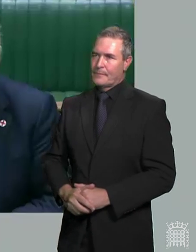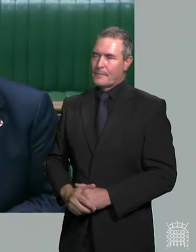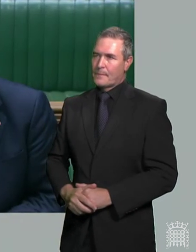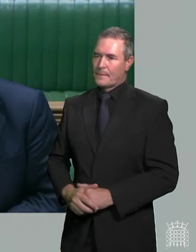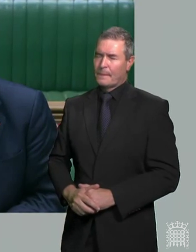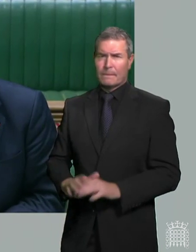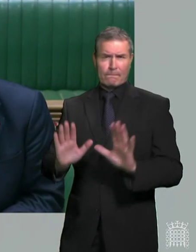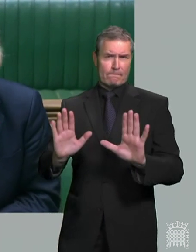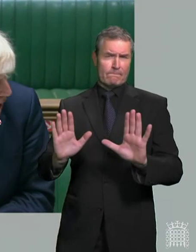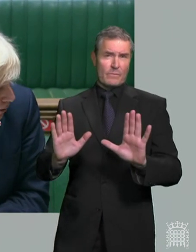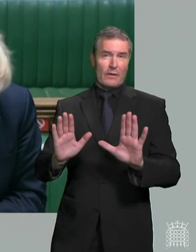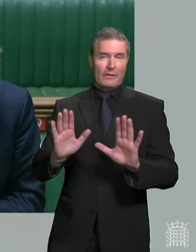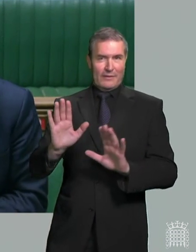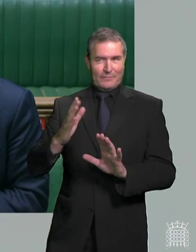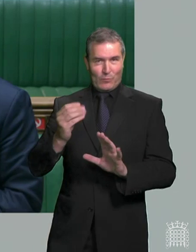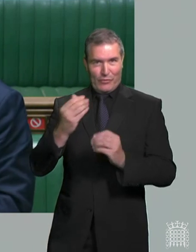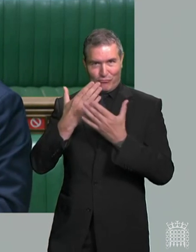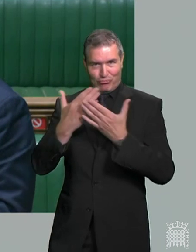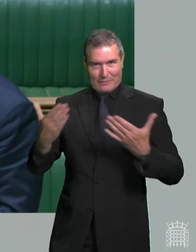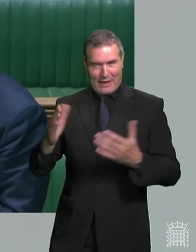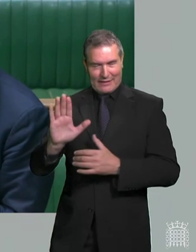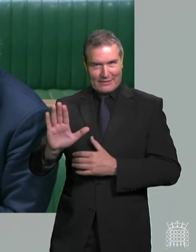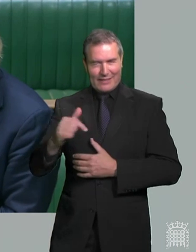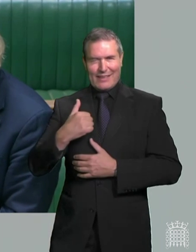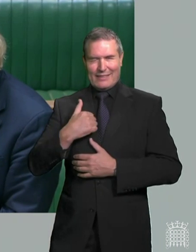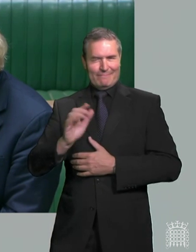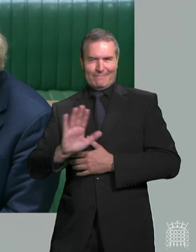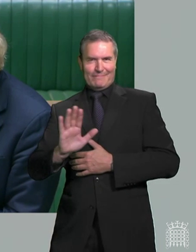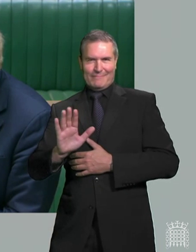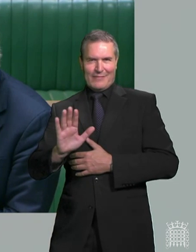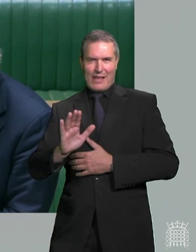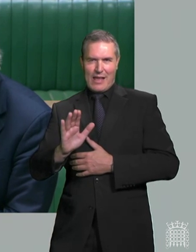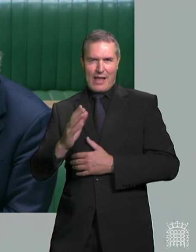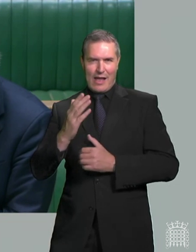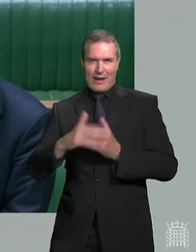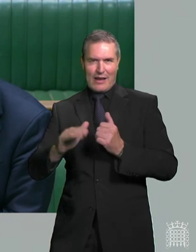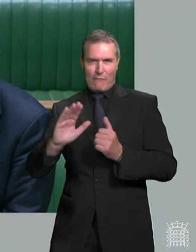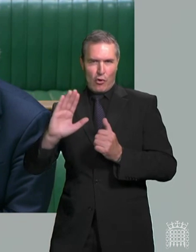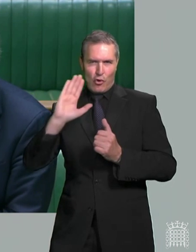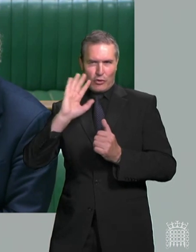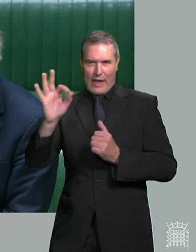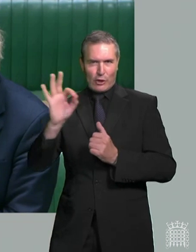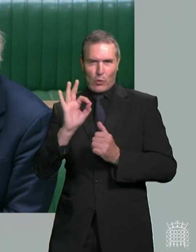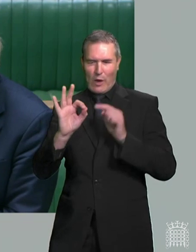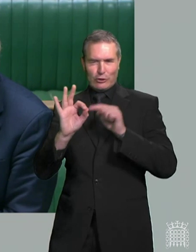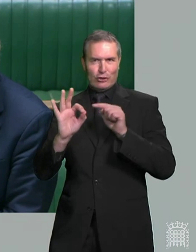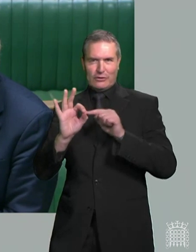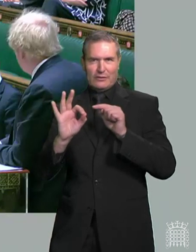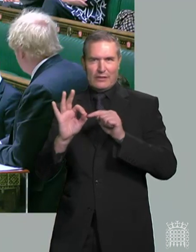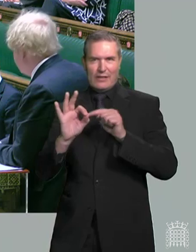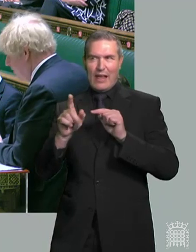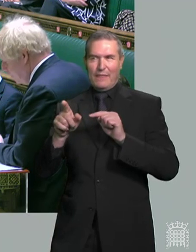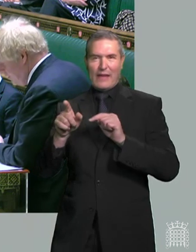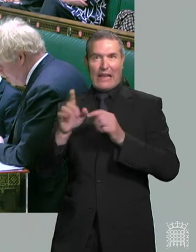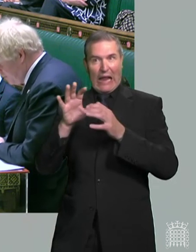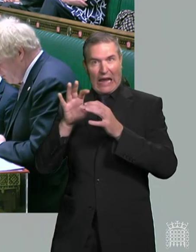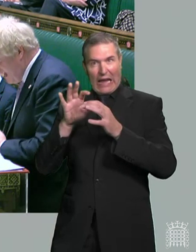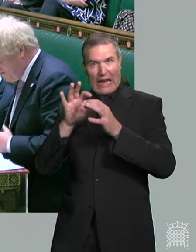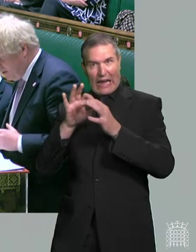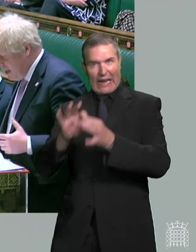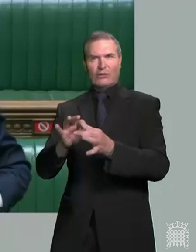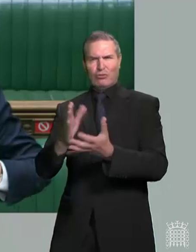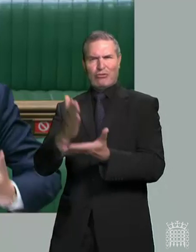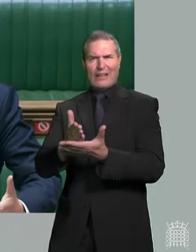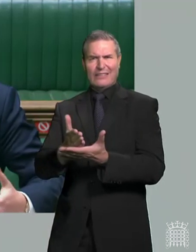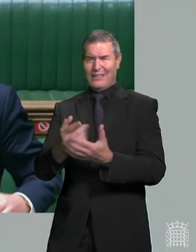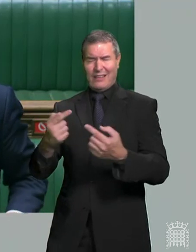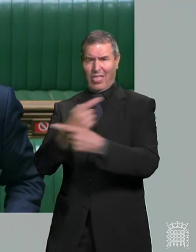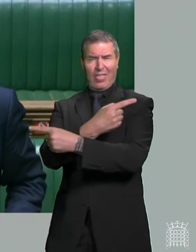With great respect to the honourable Lady, I do not think that I have ever heard a question that was more inversely related to reality.